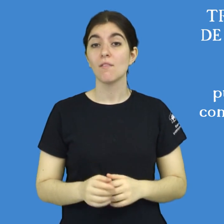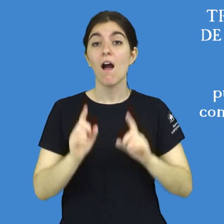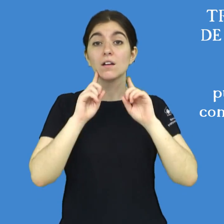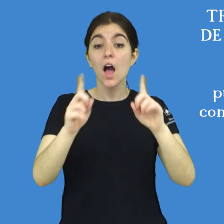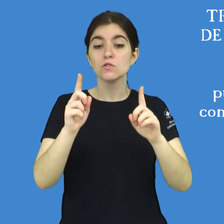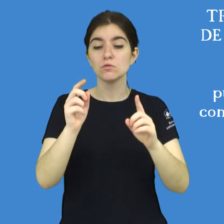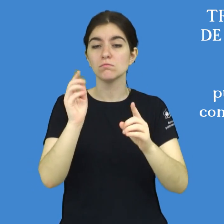caso